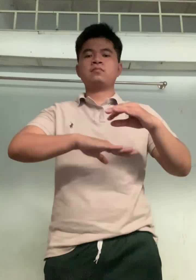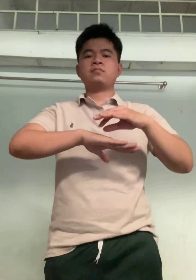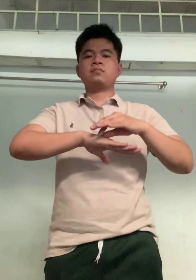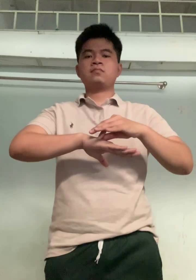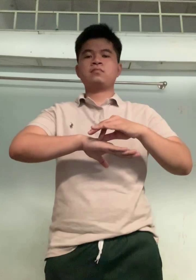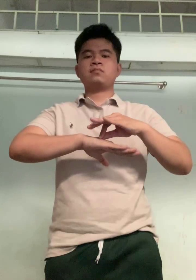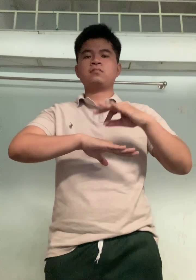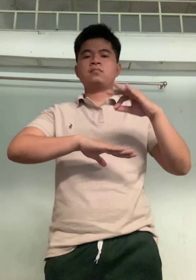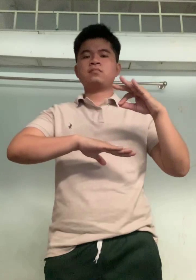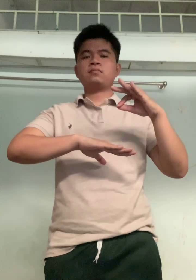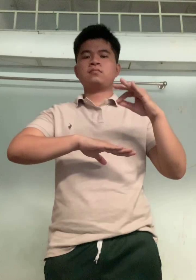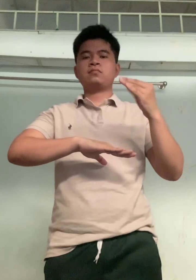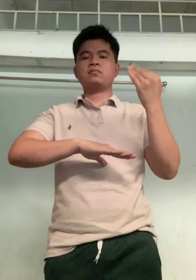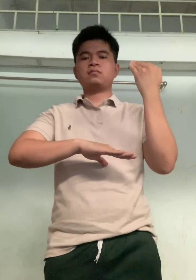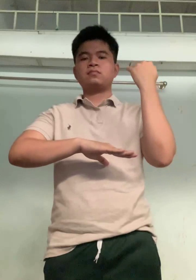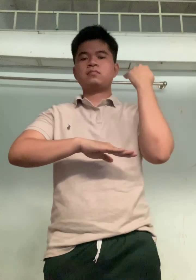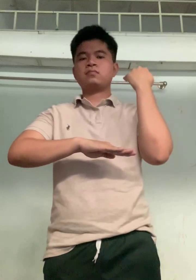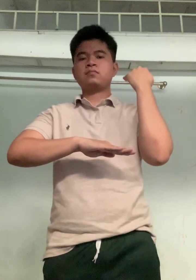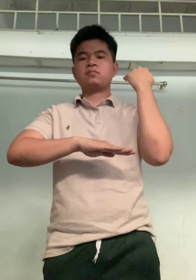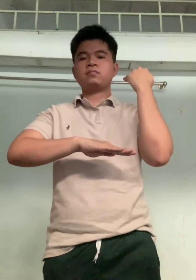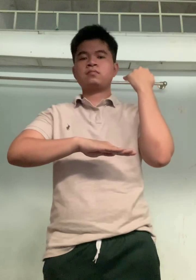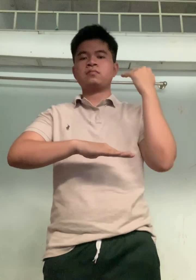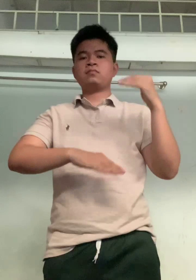tuan truoc